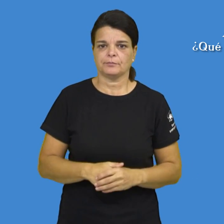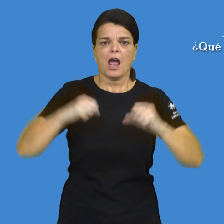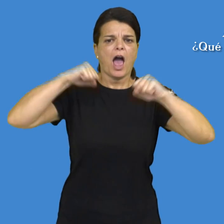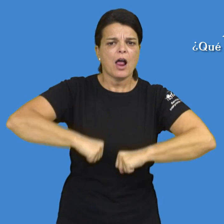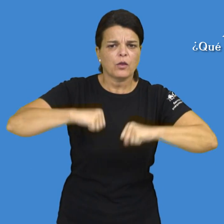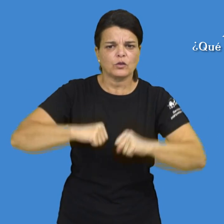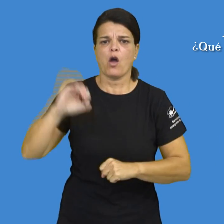mayor